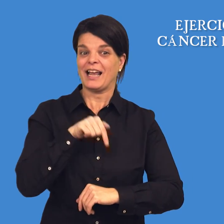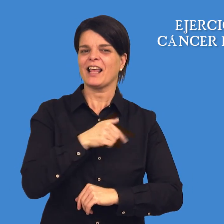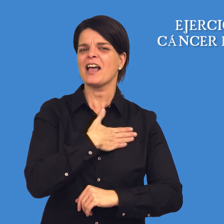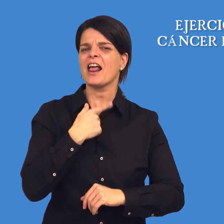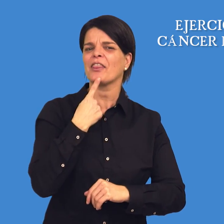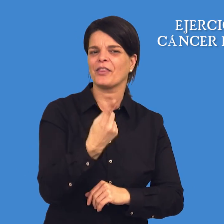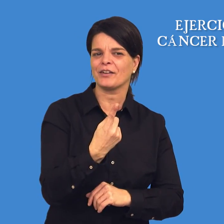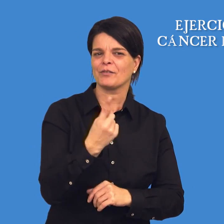querer decir